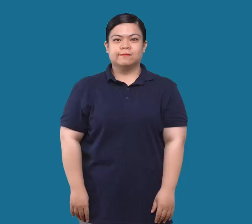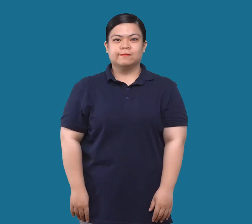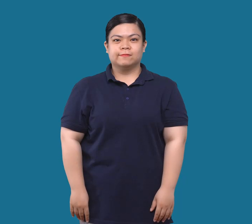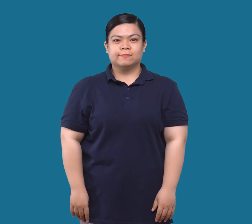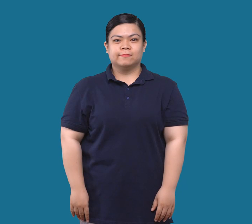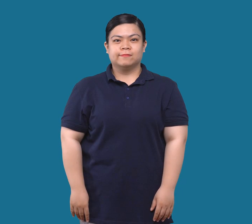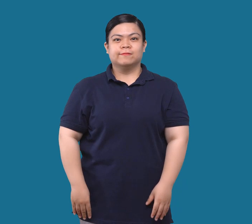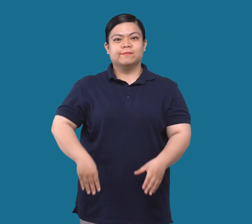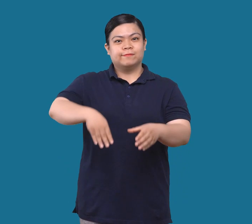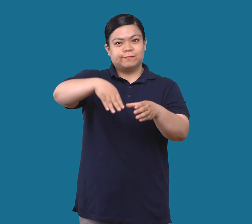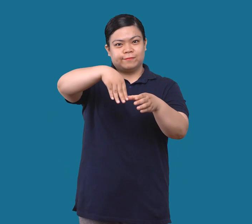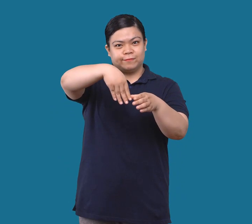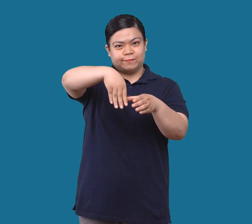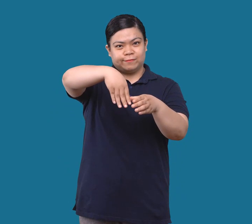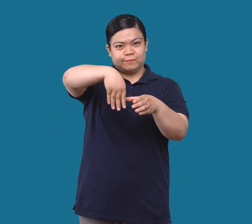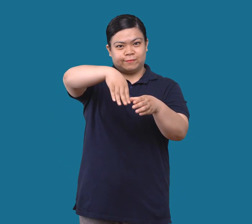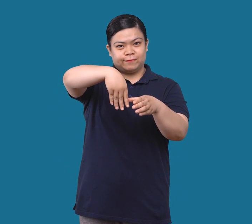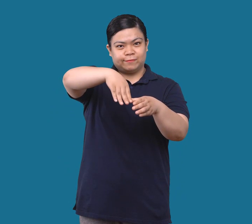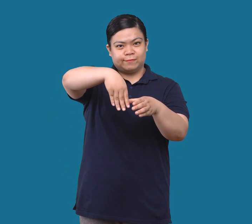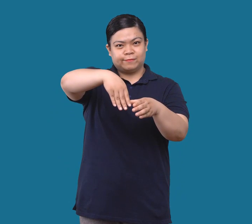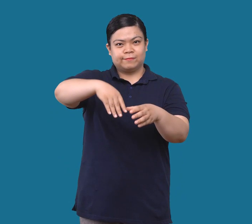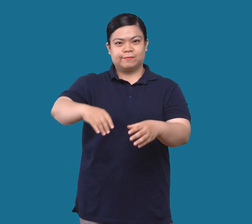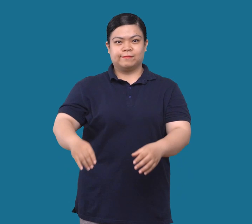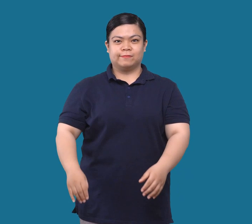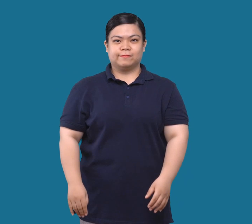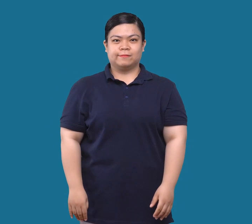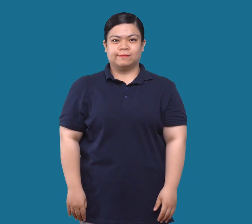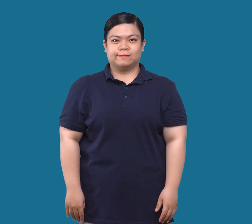sơn